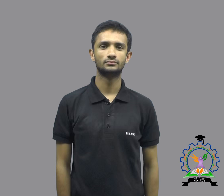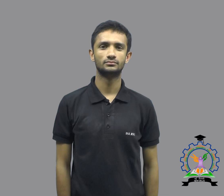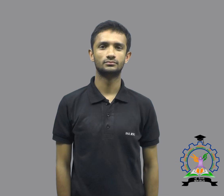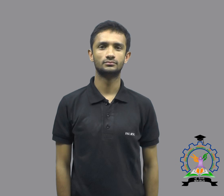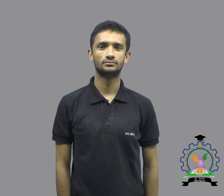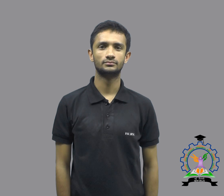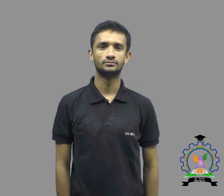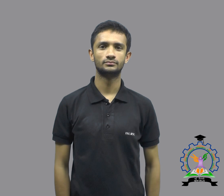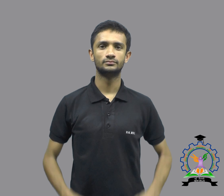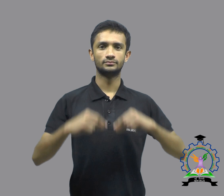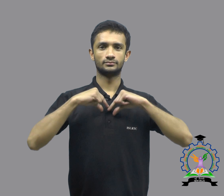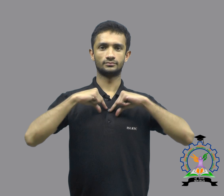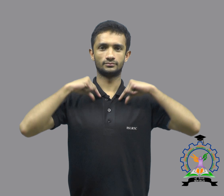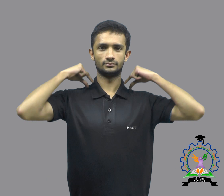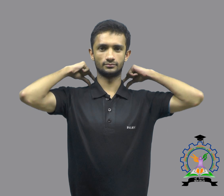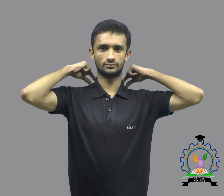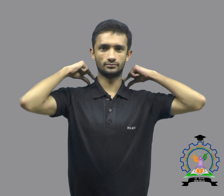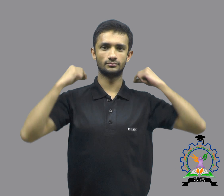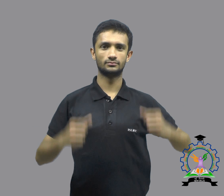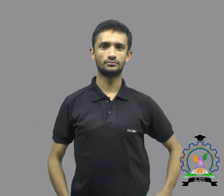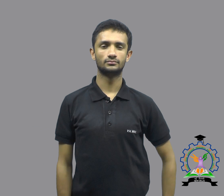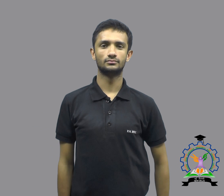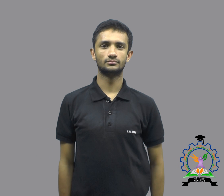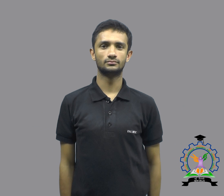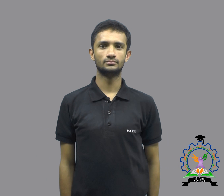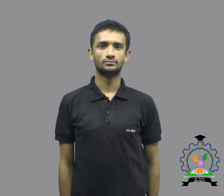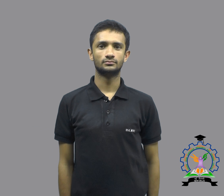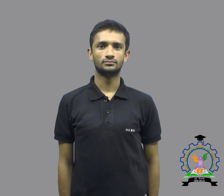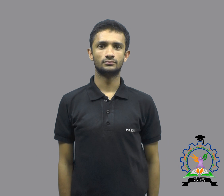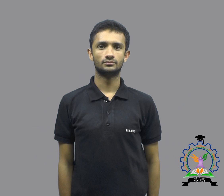Necklace